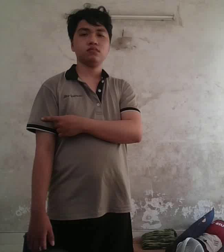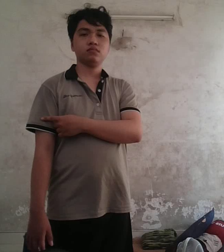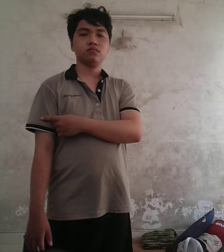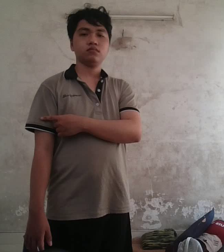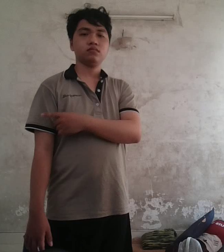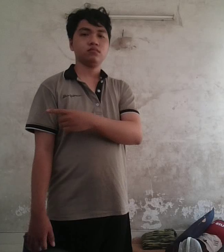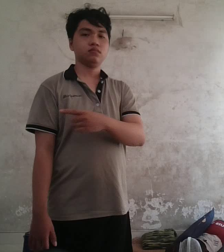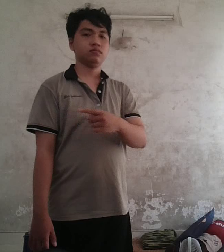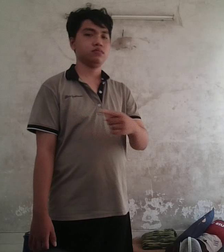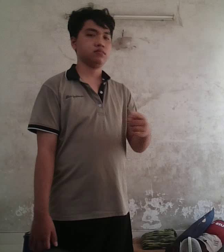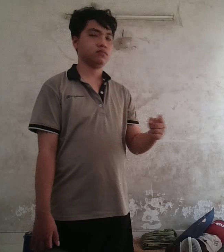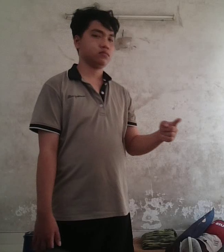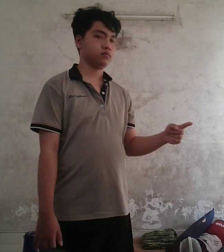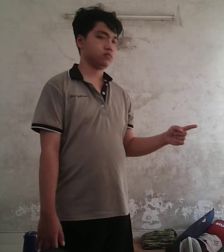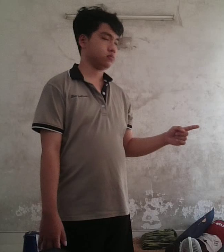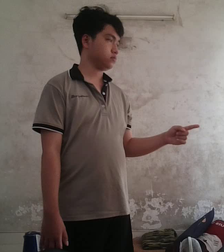cac ban